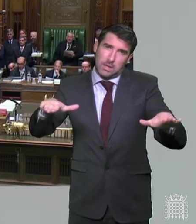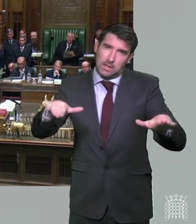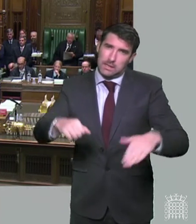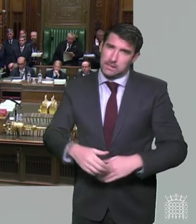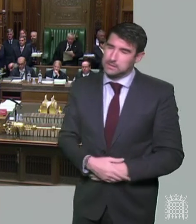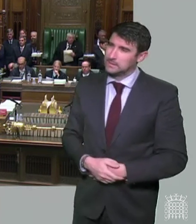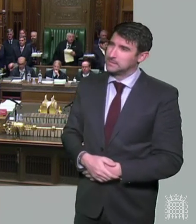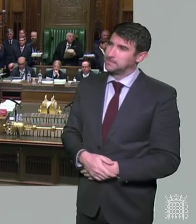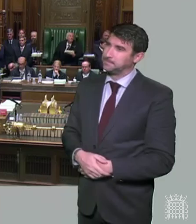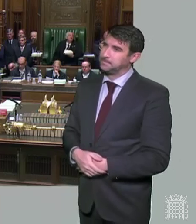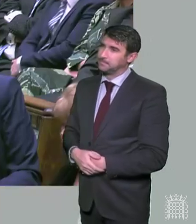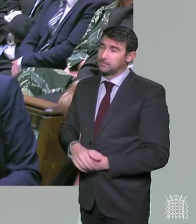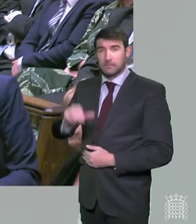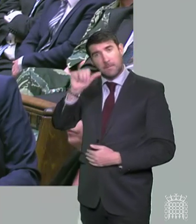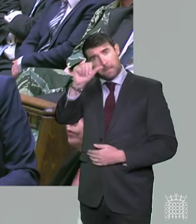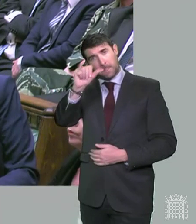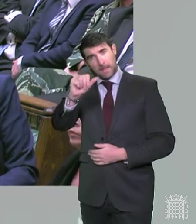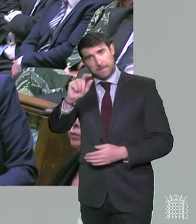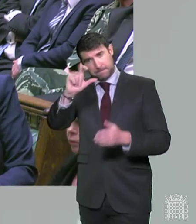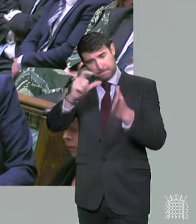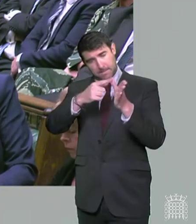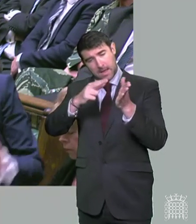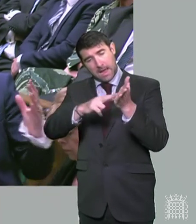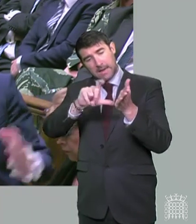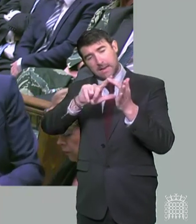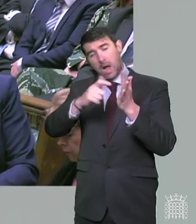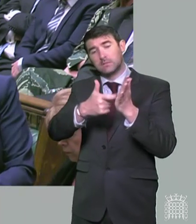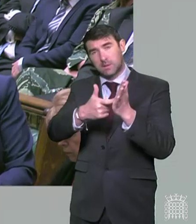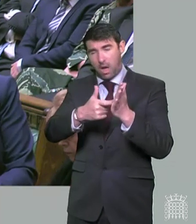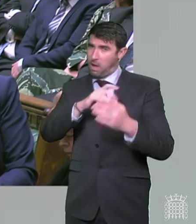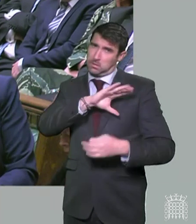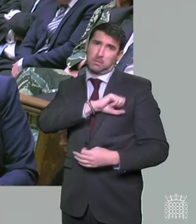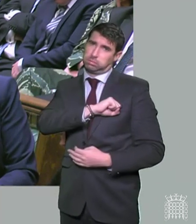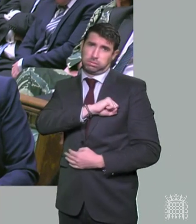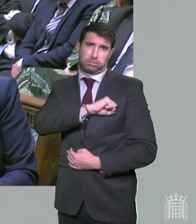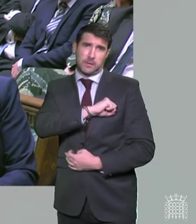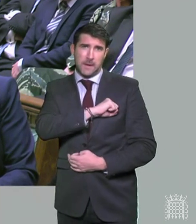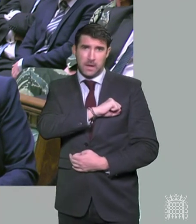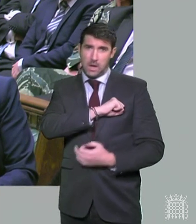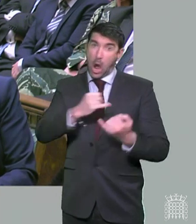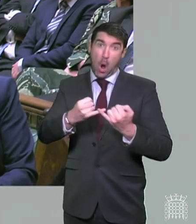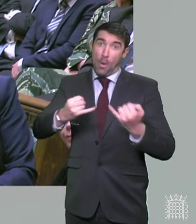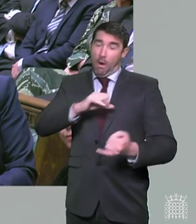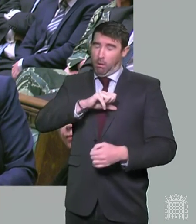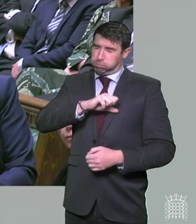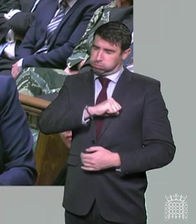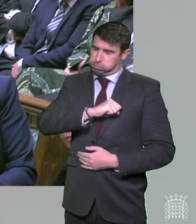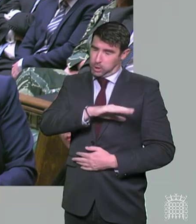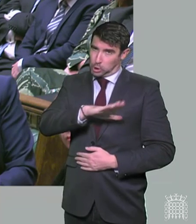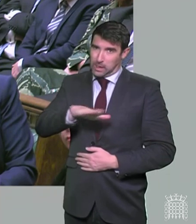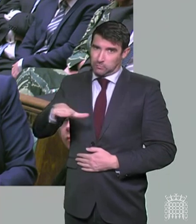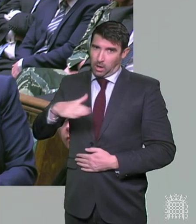Cancer is a devastating disease, and it is particularly heartbreaking when children have cancer.